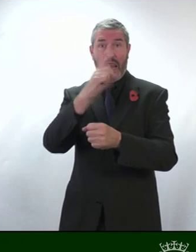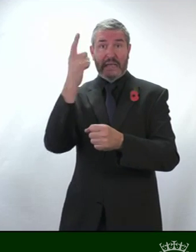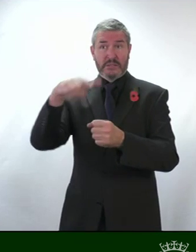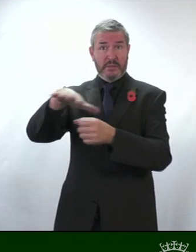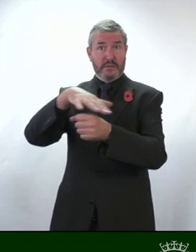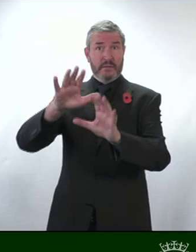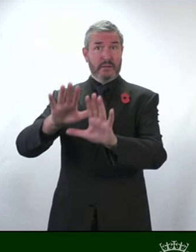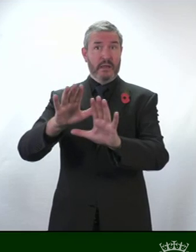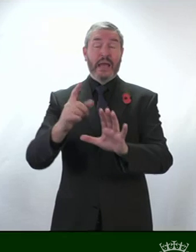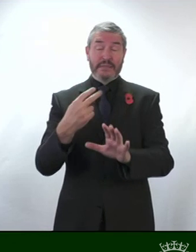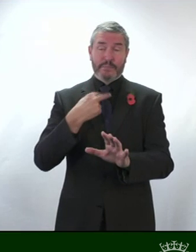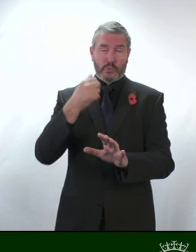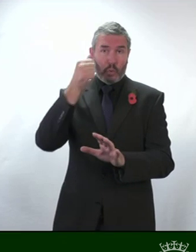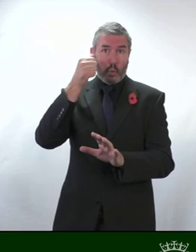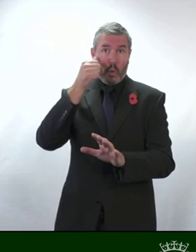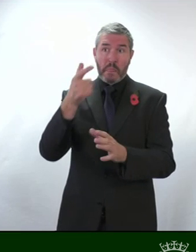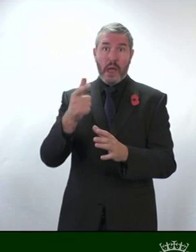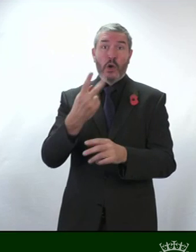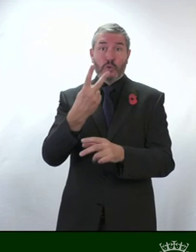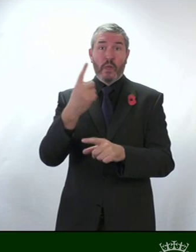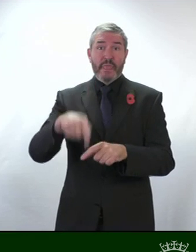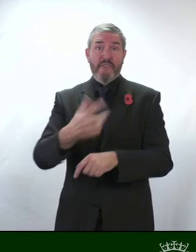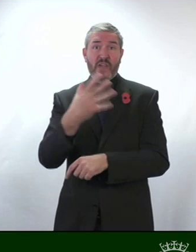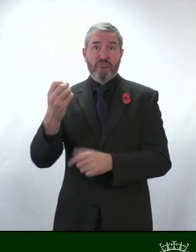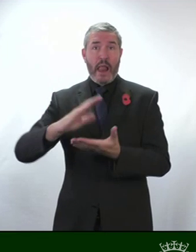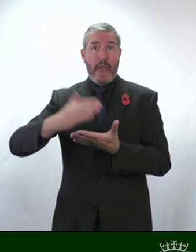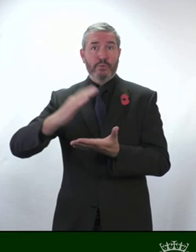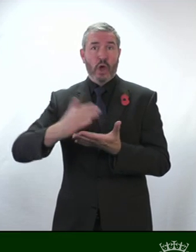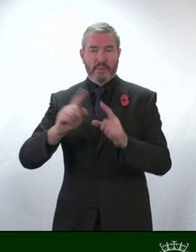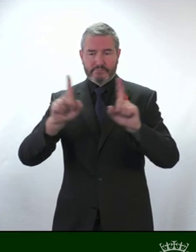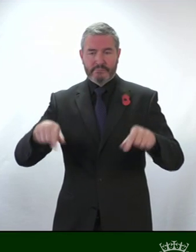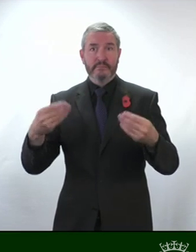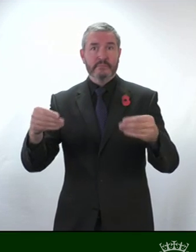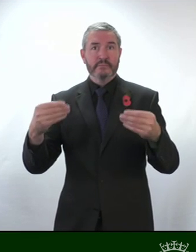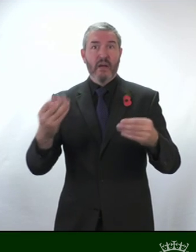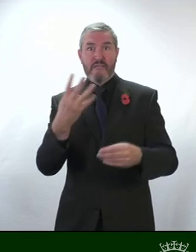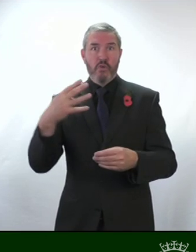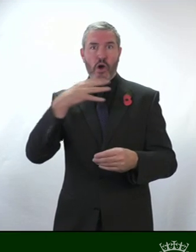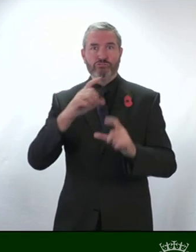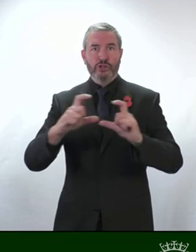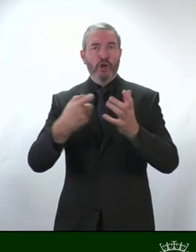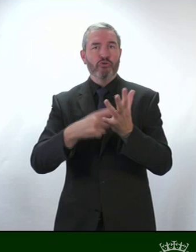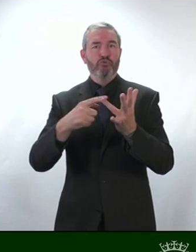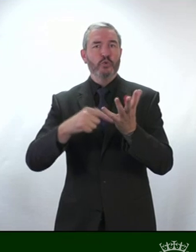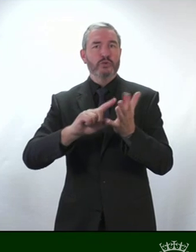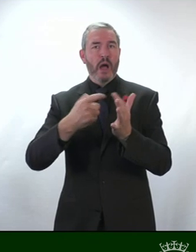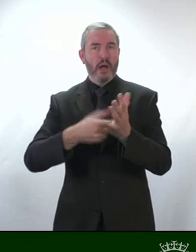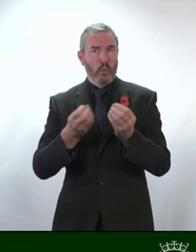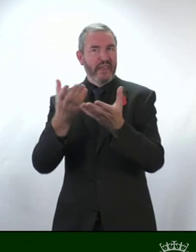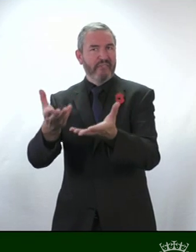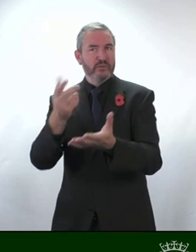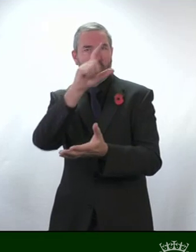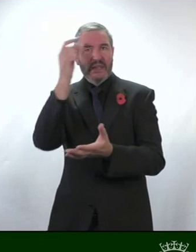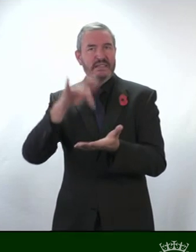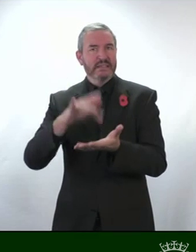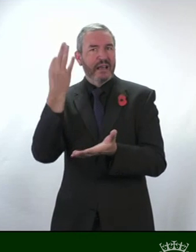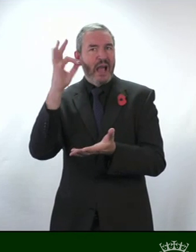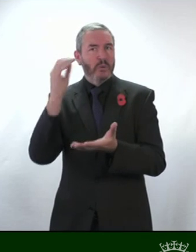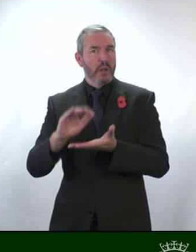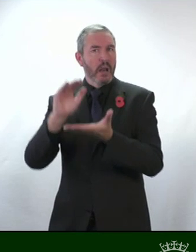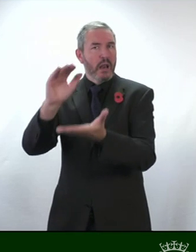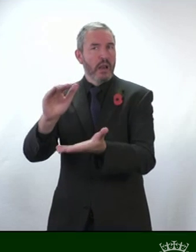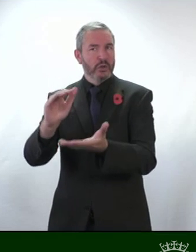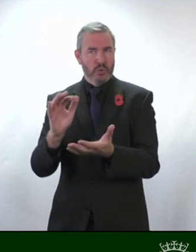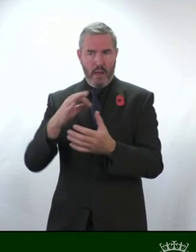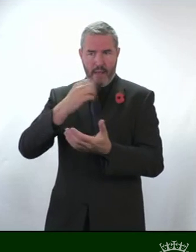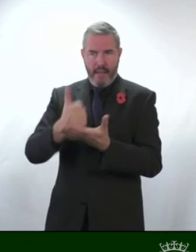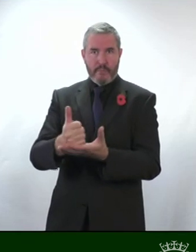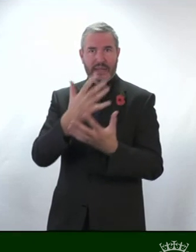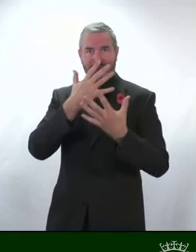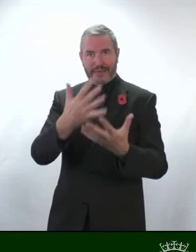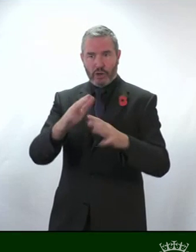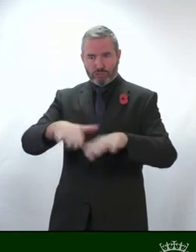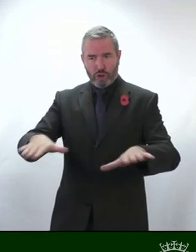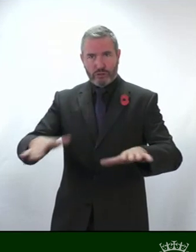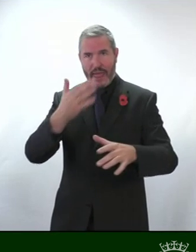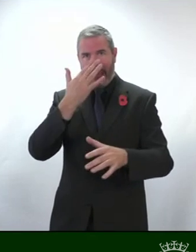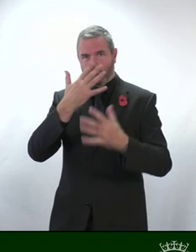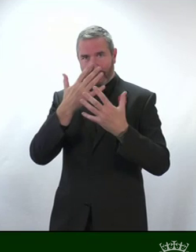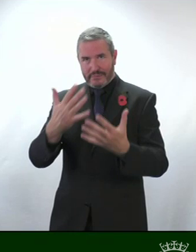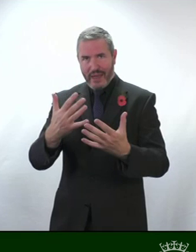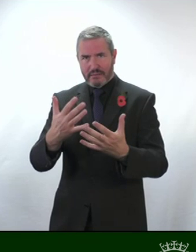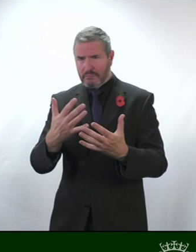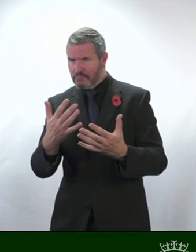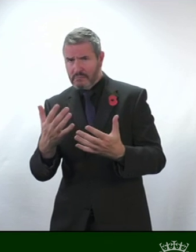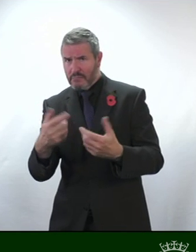Friend. That is indeed disappointing, because over 2,500 laptops and tablets and 400 routers were delivered to Leeds City Council for disadvantaged 10-year-old pupils.